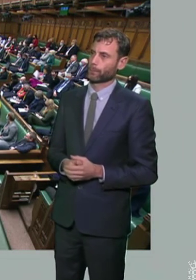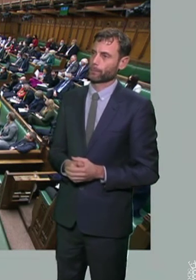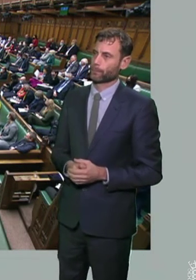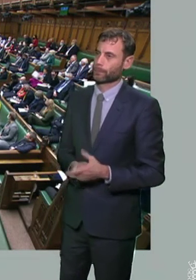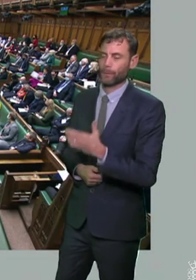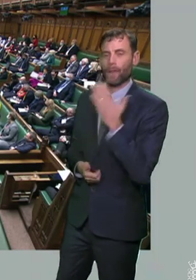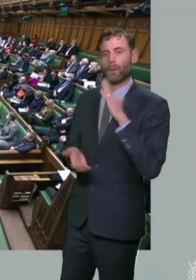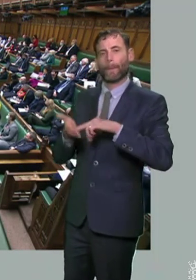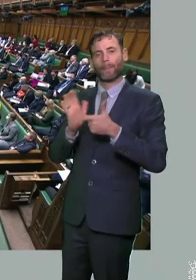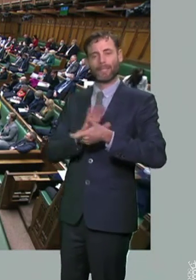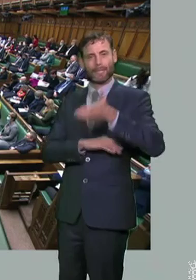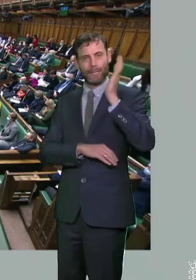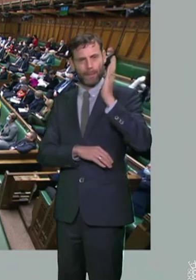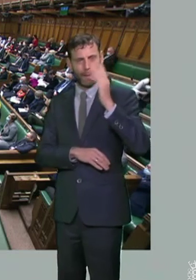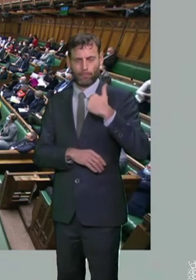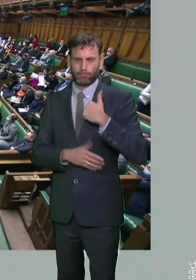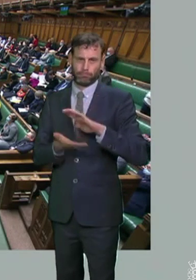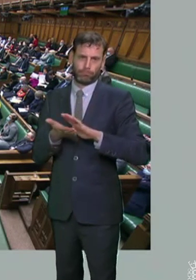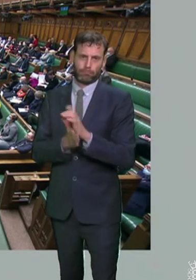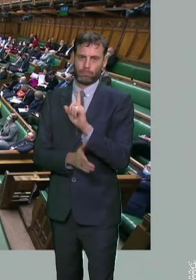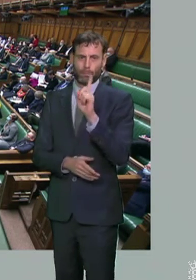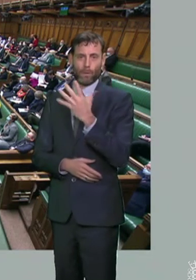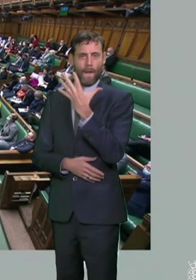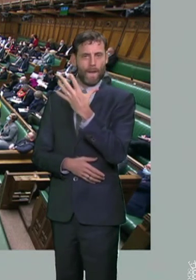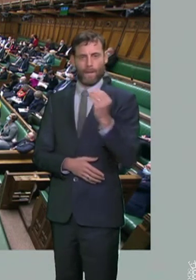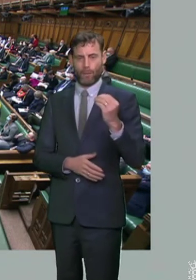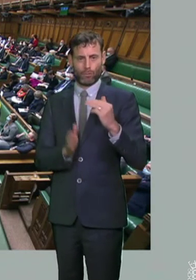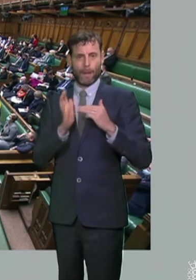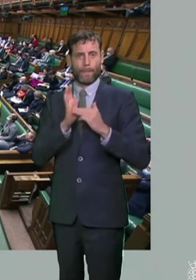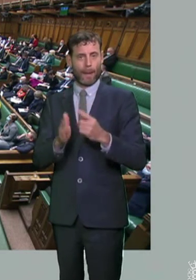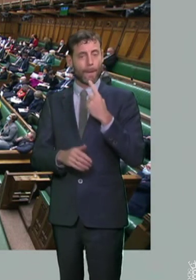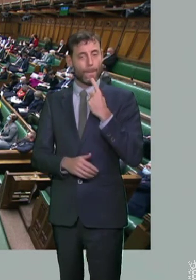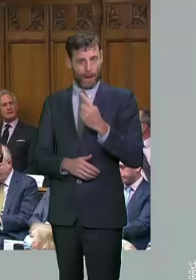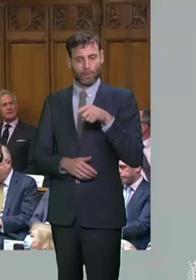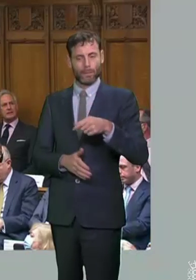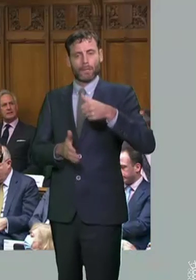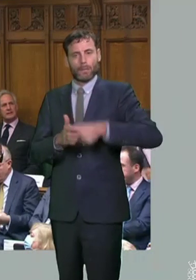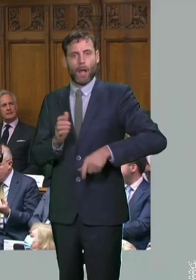I am absolutely delighted with the half a billion-pounds Start4Life funding that was announced in the Budget.